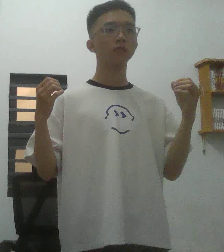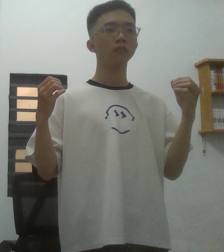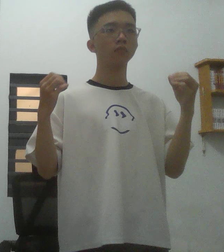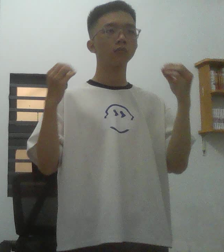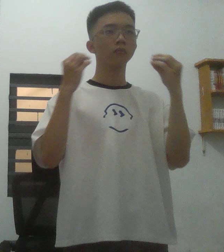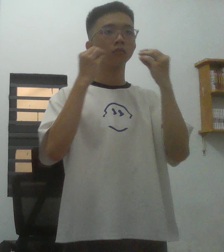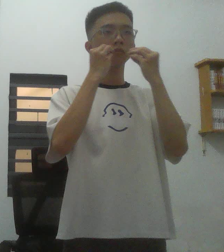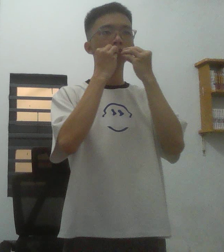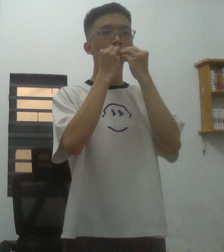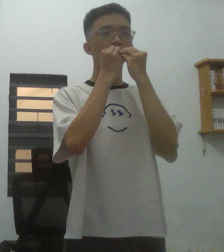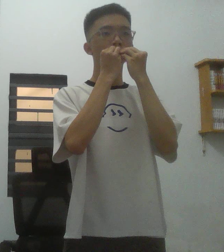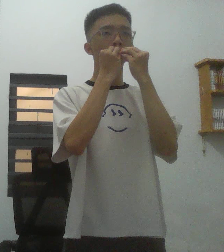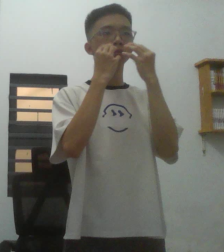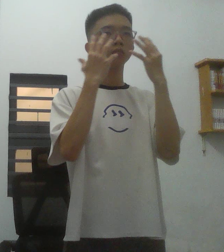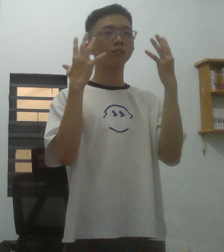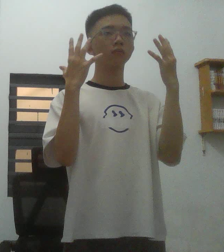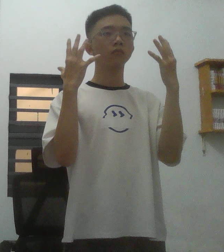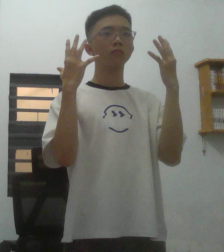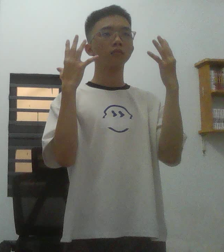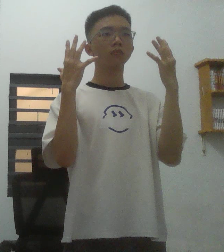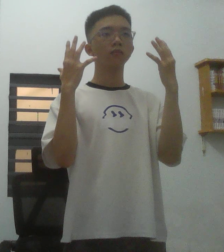cam on